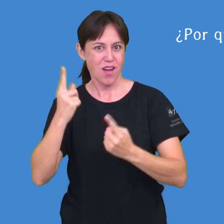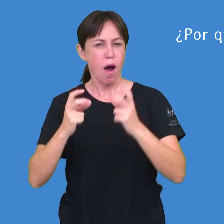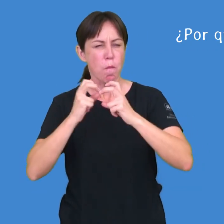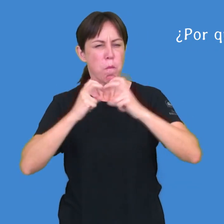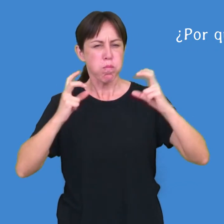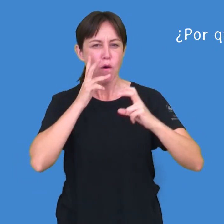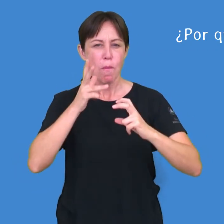gordo